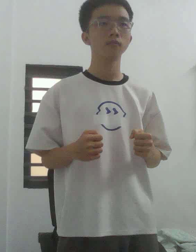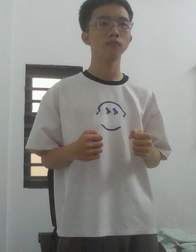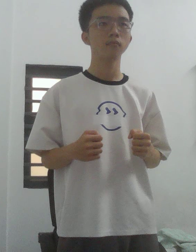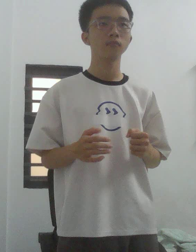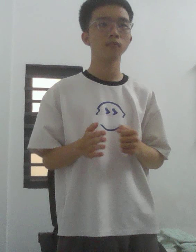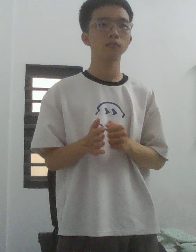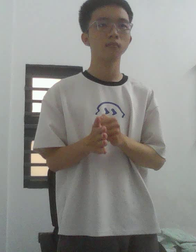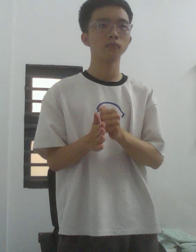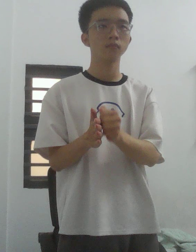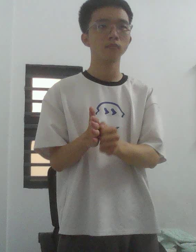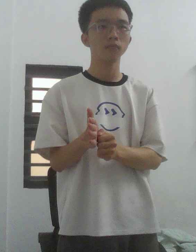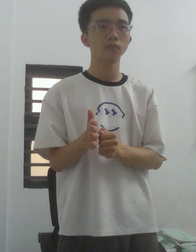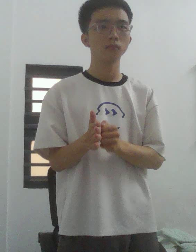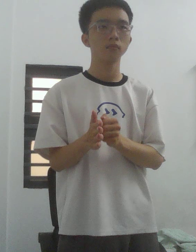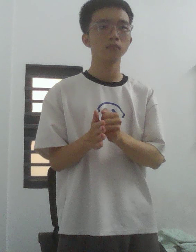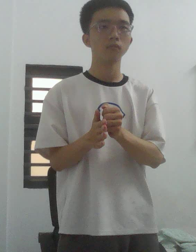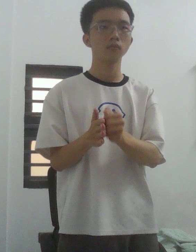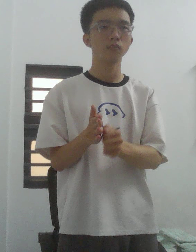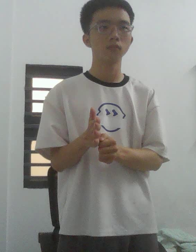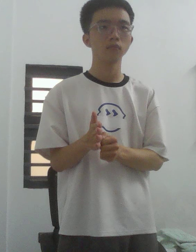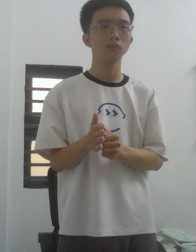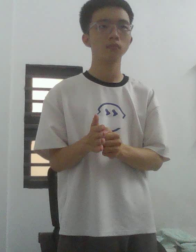thang